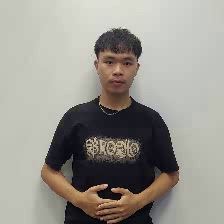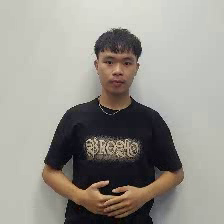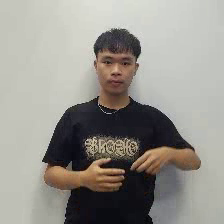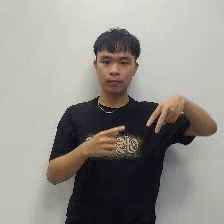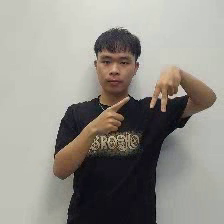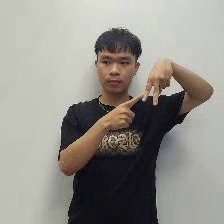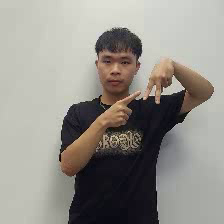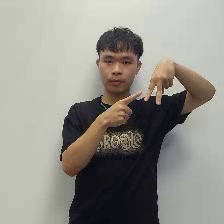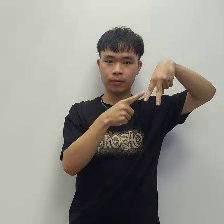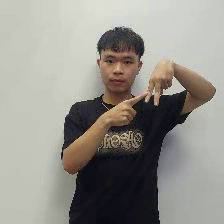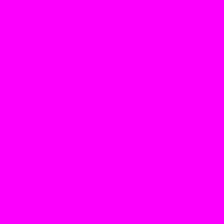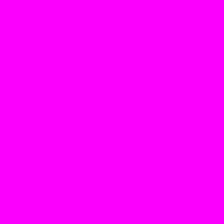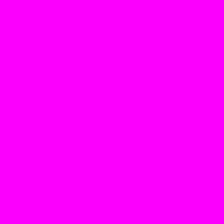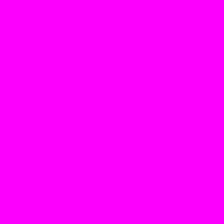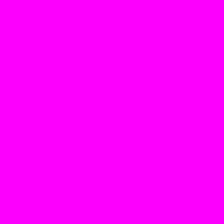Chân